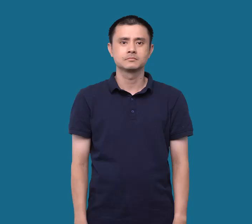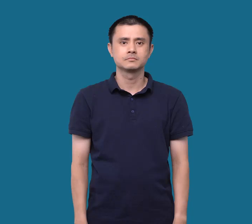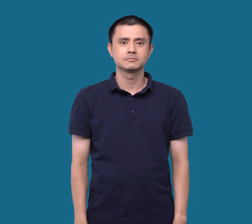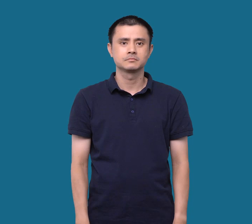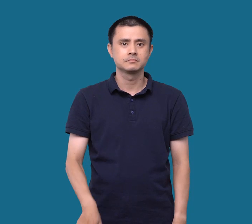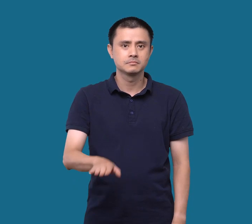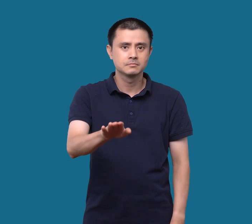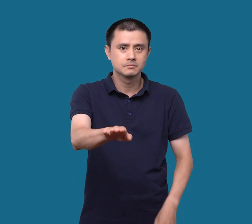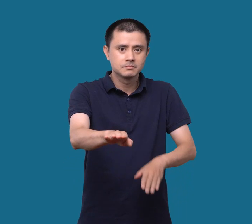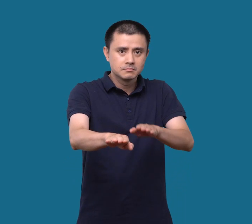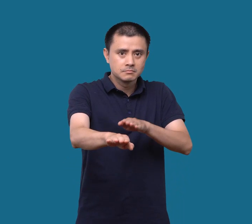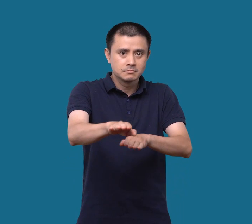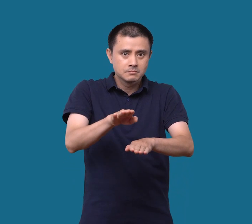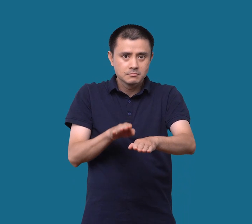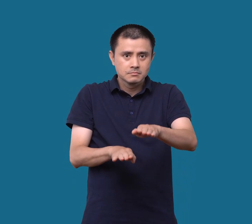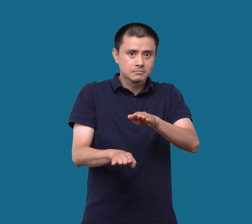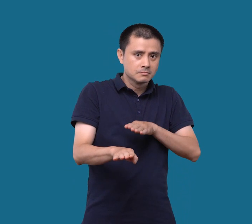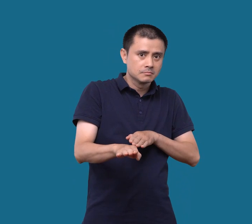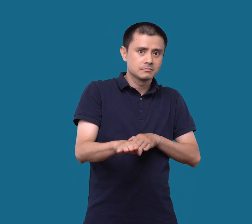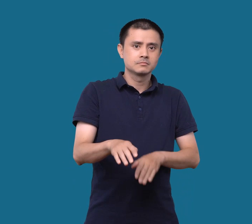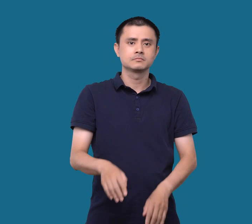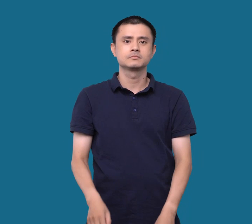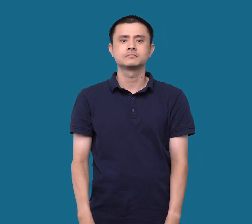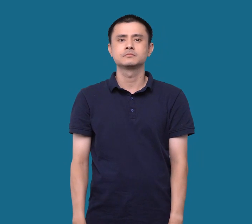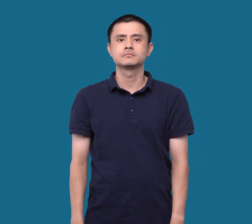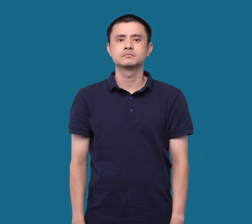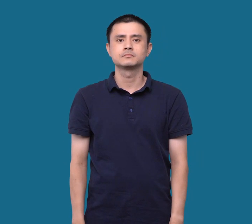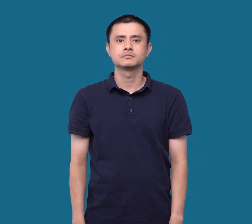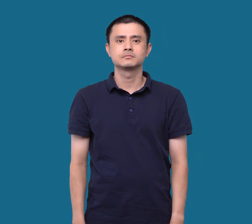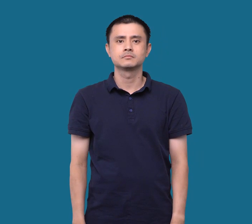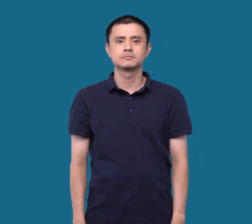lùi bước